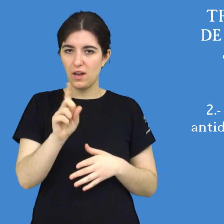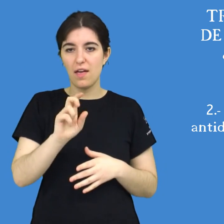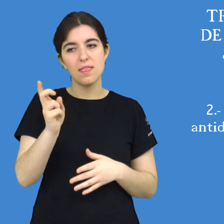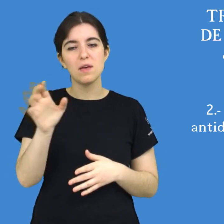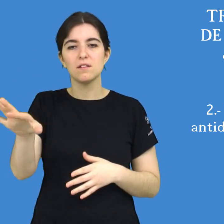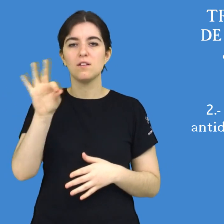otro